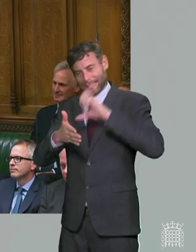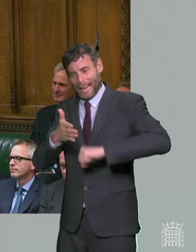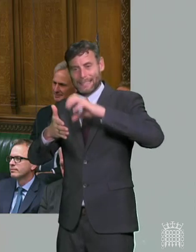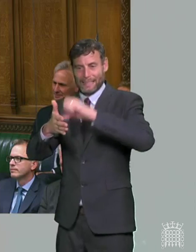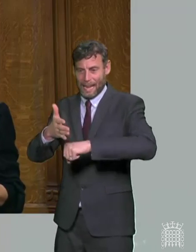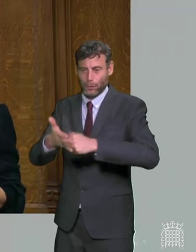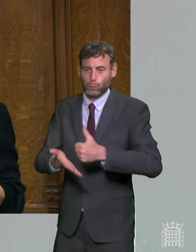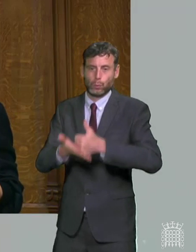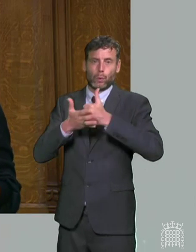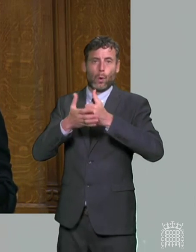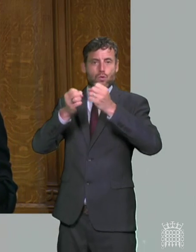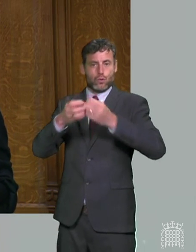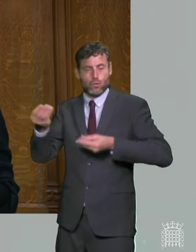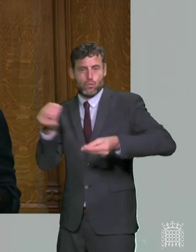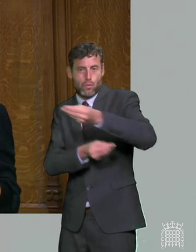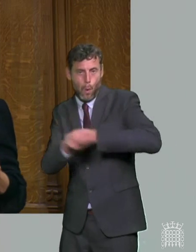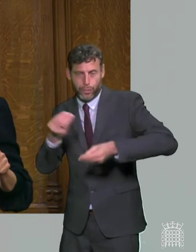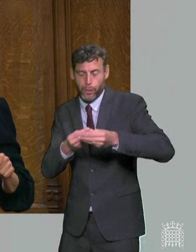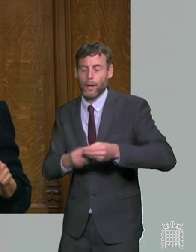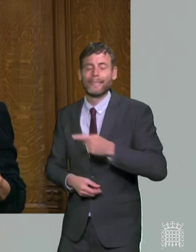tax your way into growth…We will cut the costs of government.” Hear, hear—I completely agree.